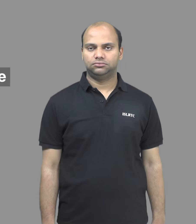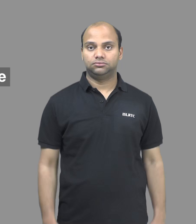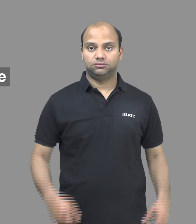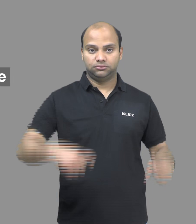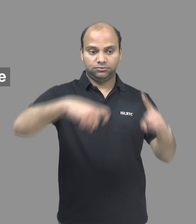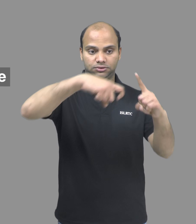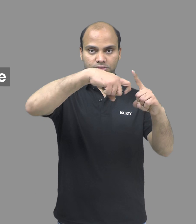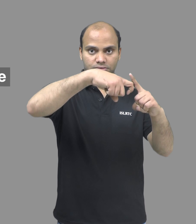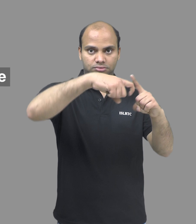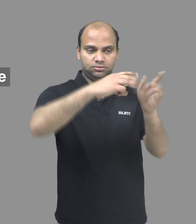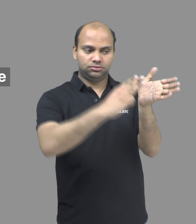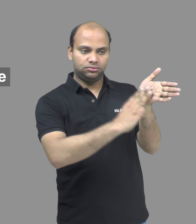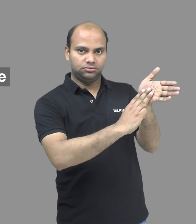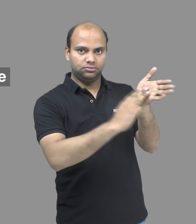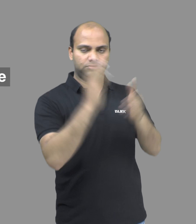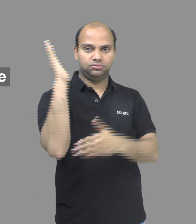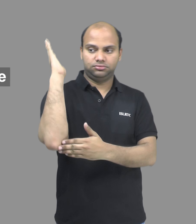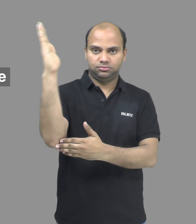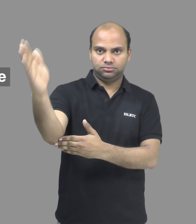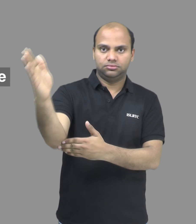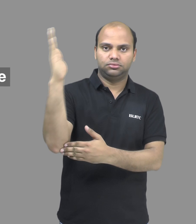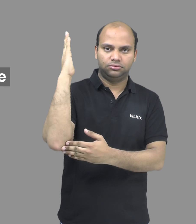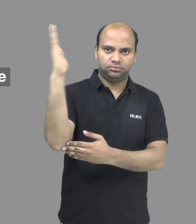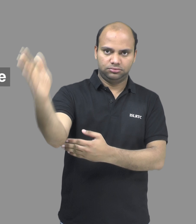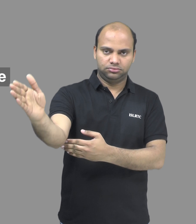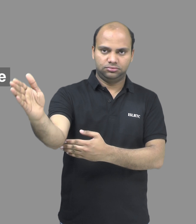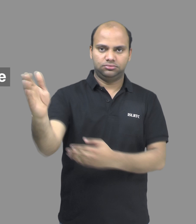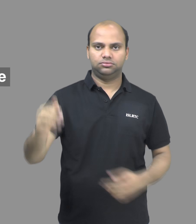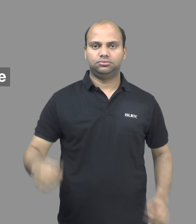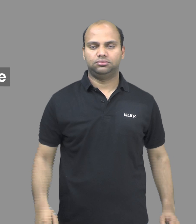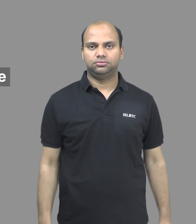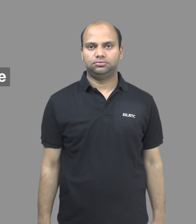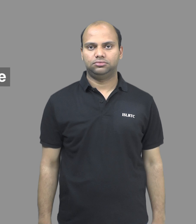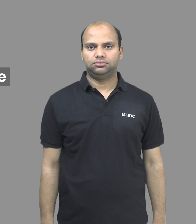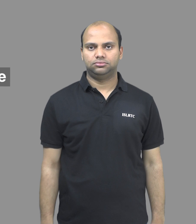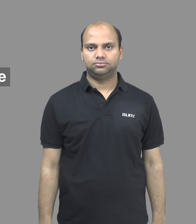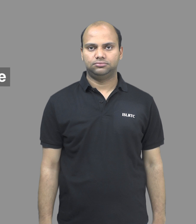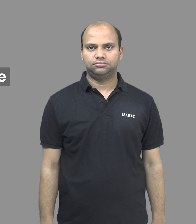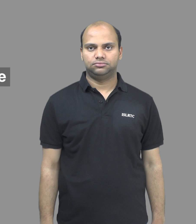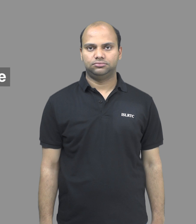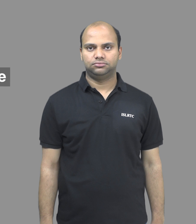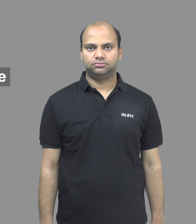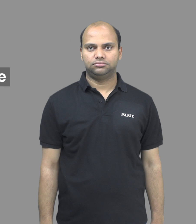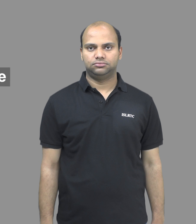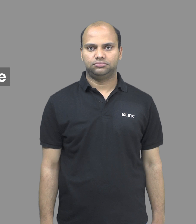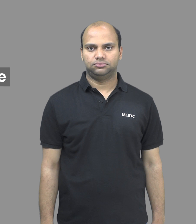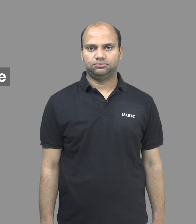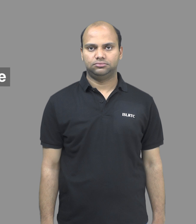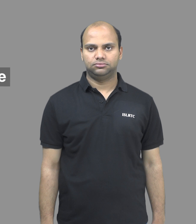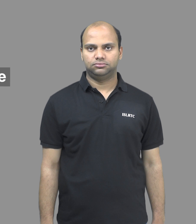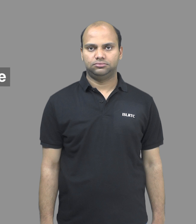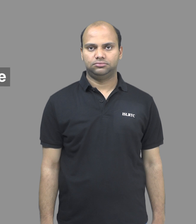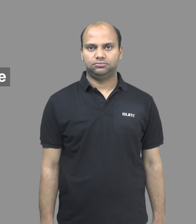Kilometre (KM)